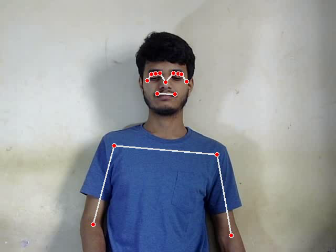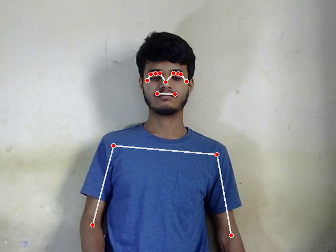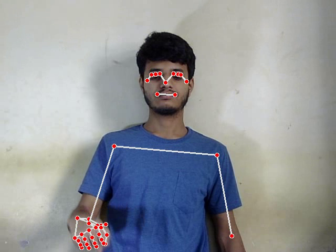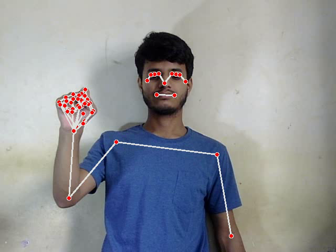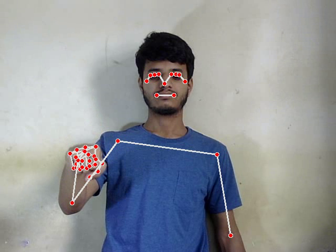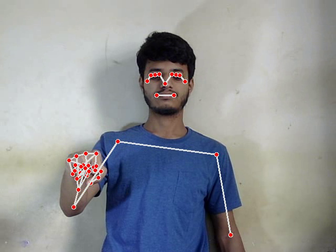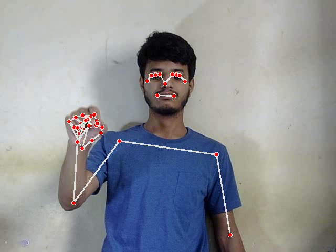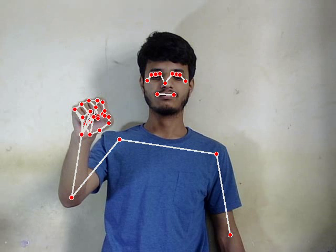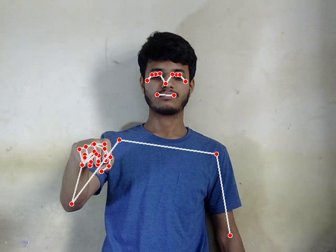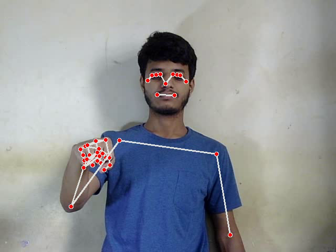yes